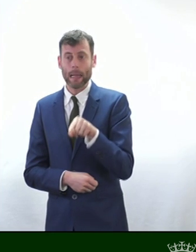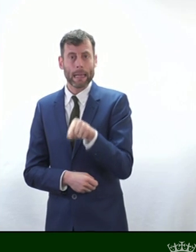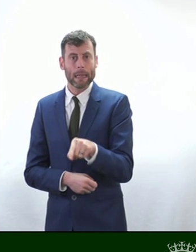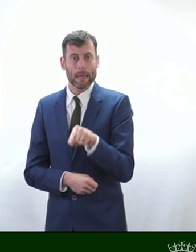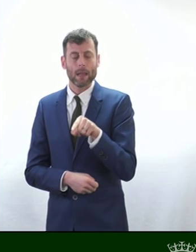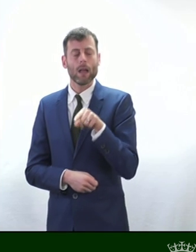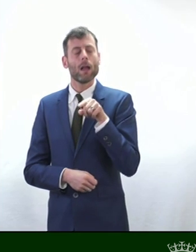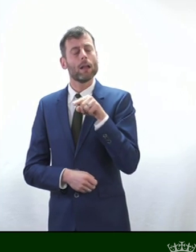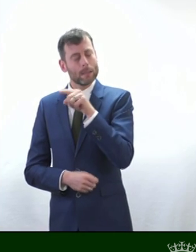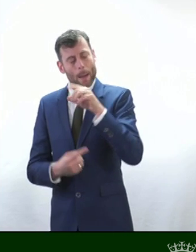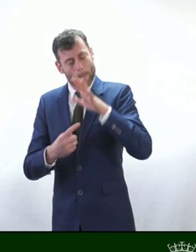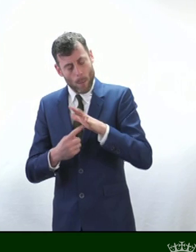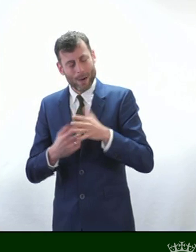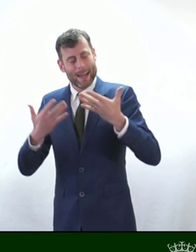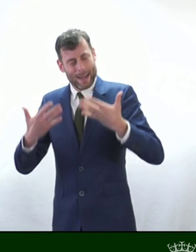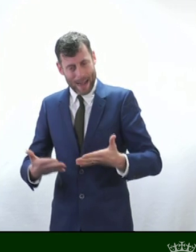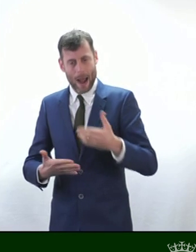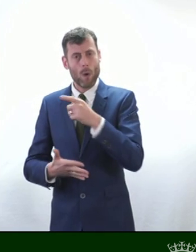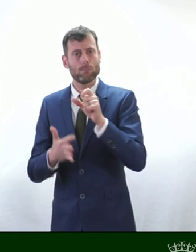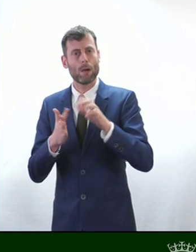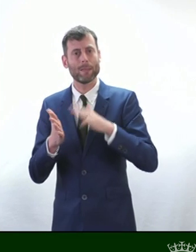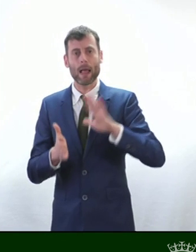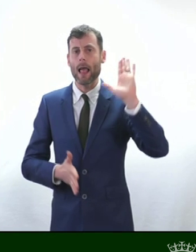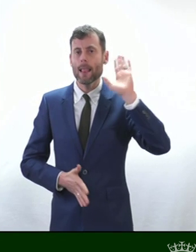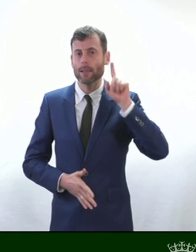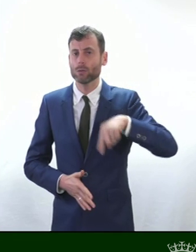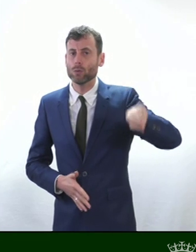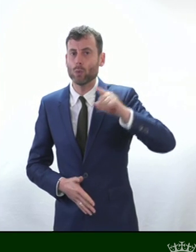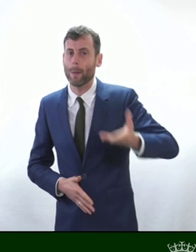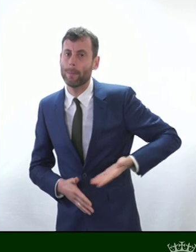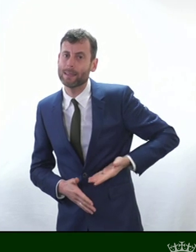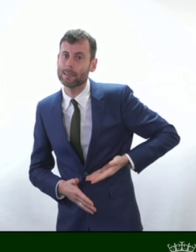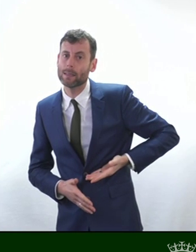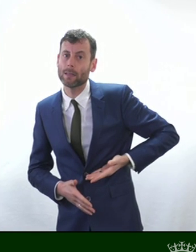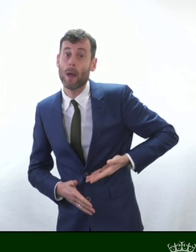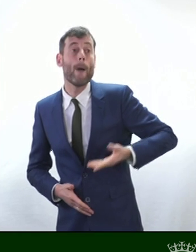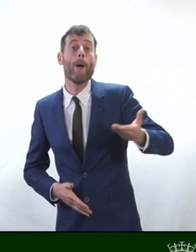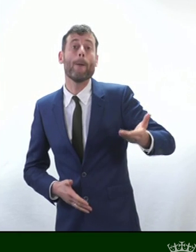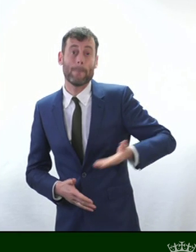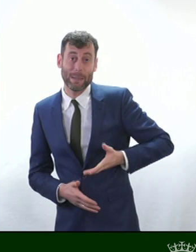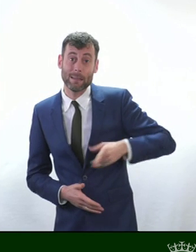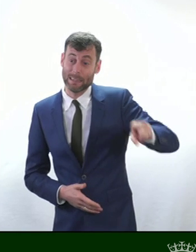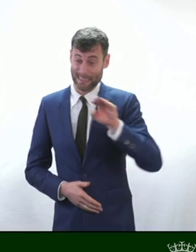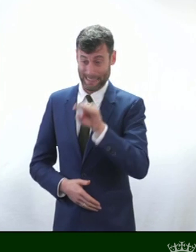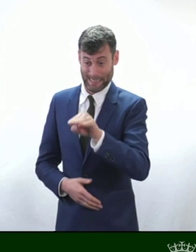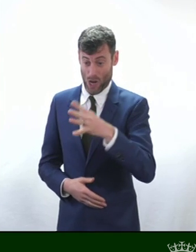Let me quote the CBI, which says that the message from business is this: “get a deal…quickly”.